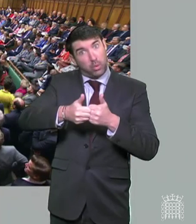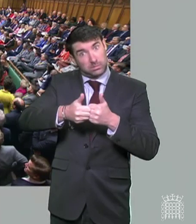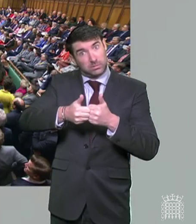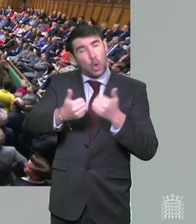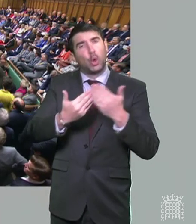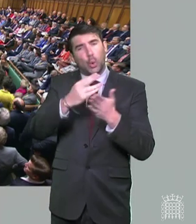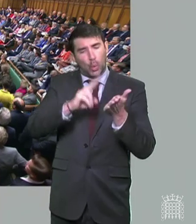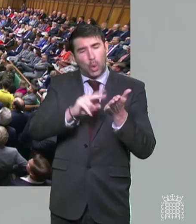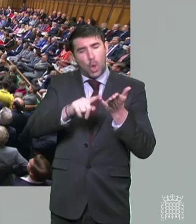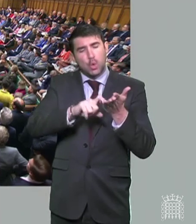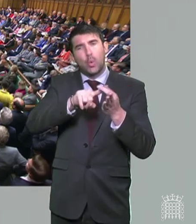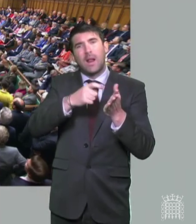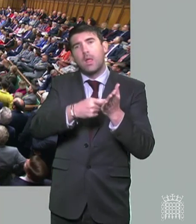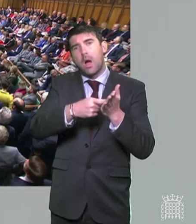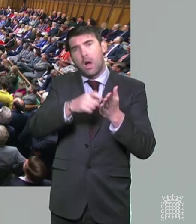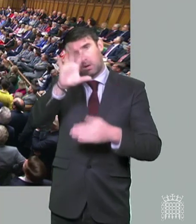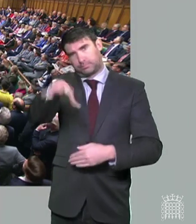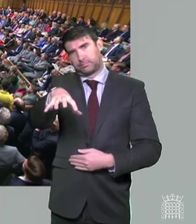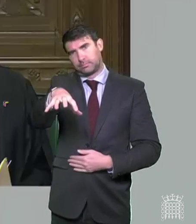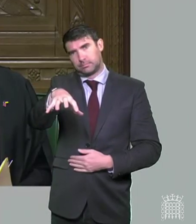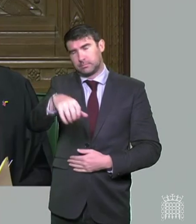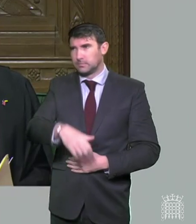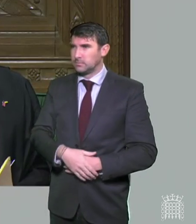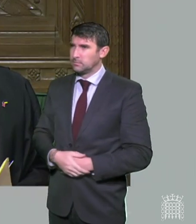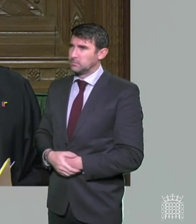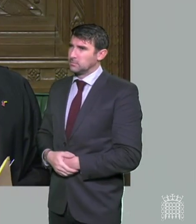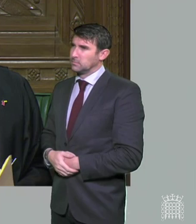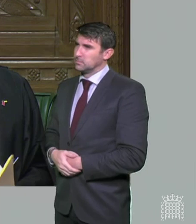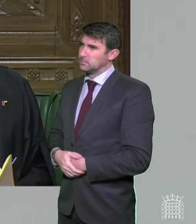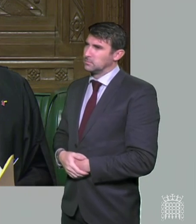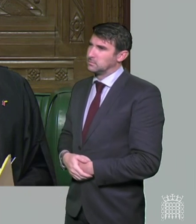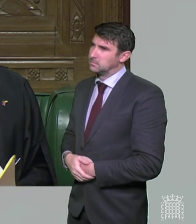Order. I want a nicer Parliament and that question was not a good example.